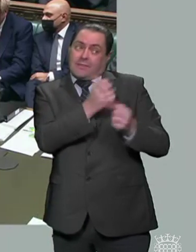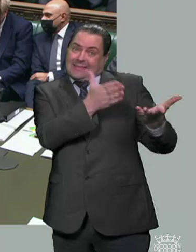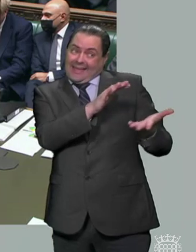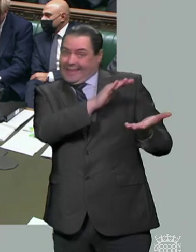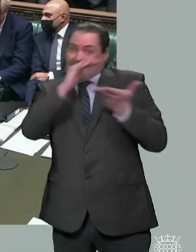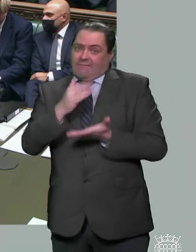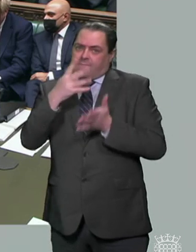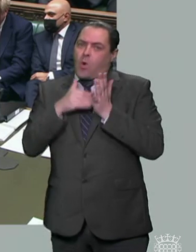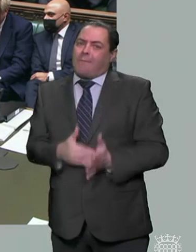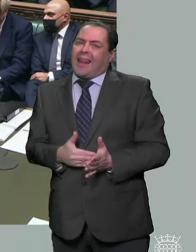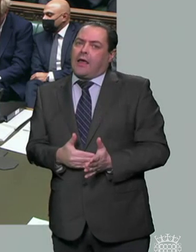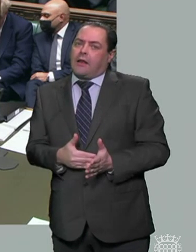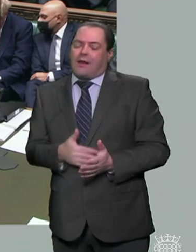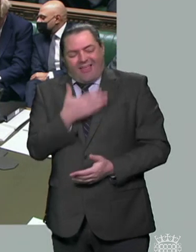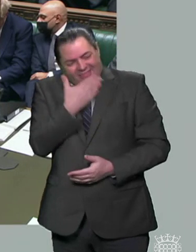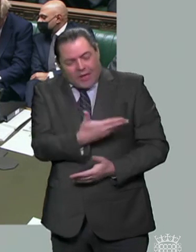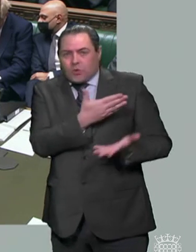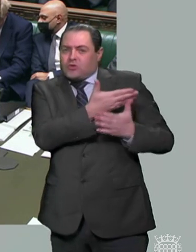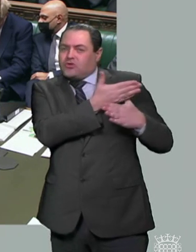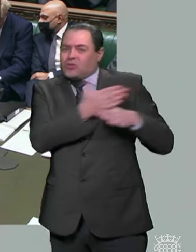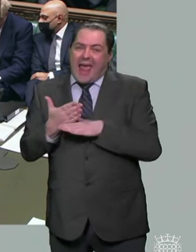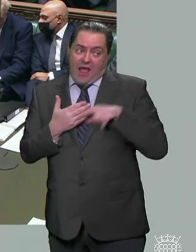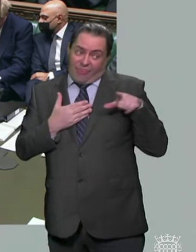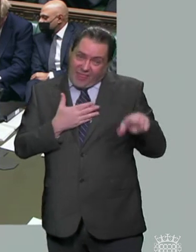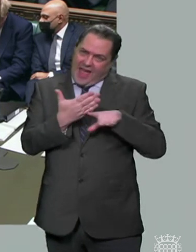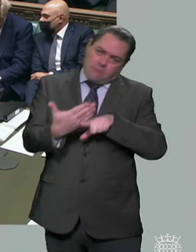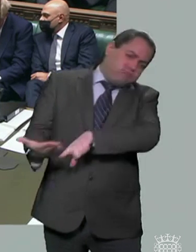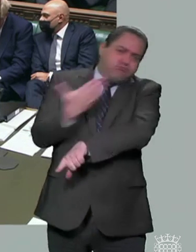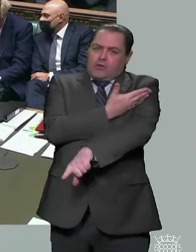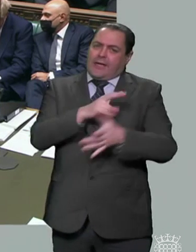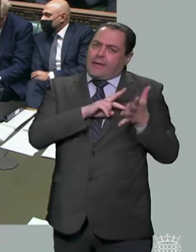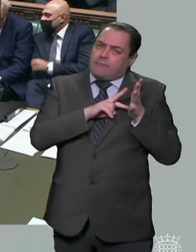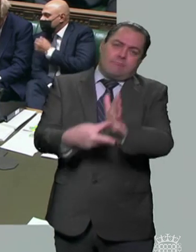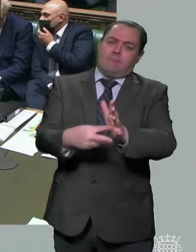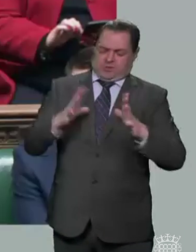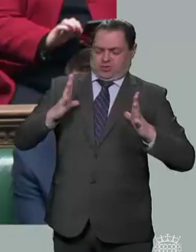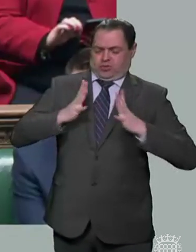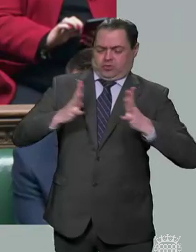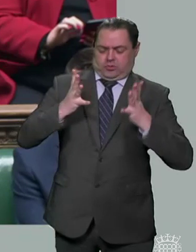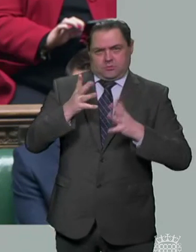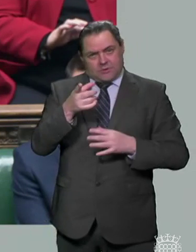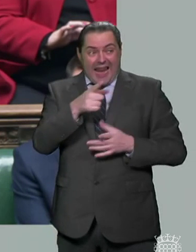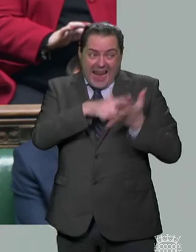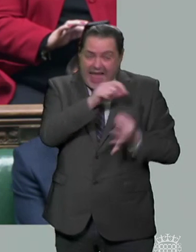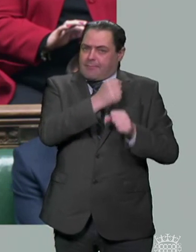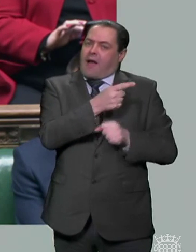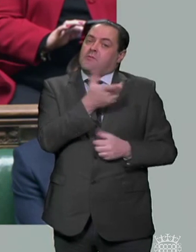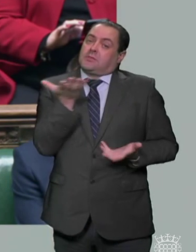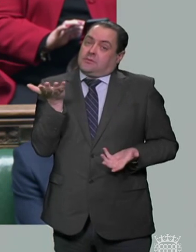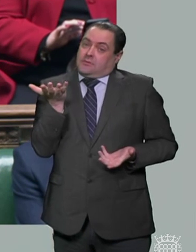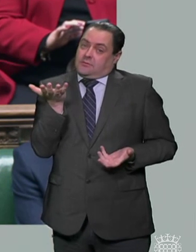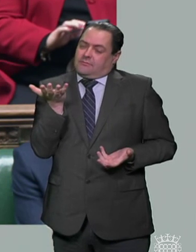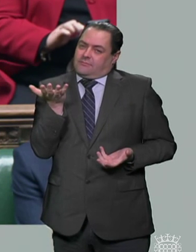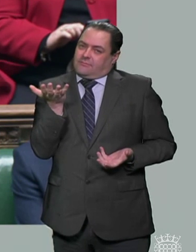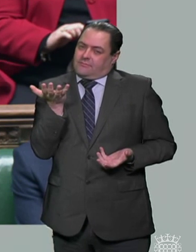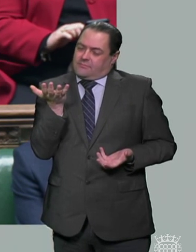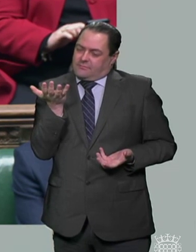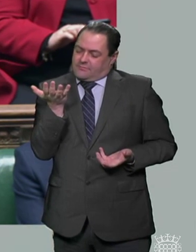Thank goodness that they had the foresight to plan ahead and secure enough tests for this period.